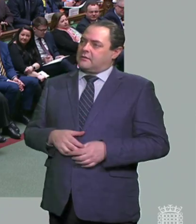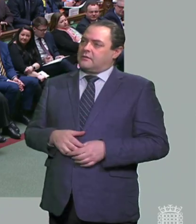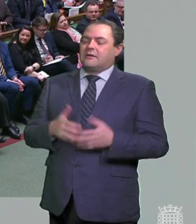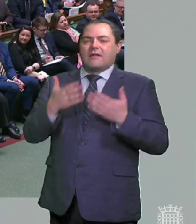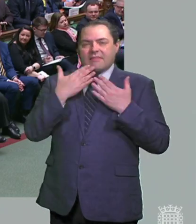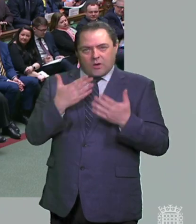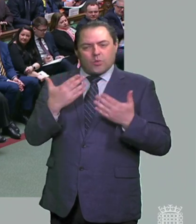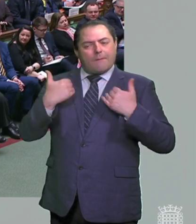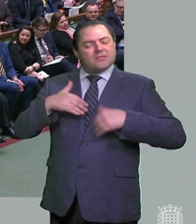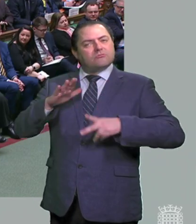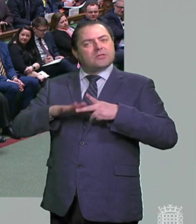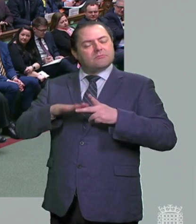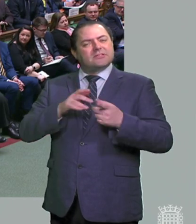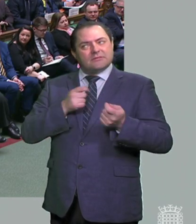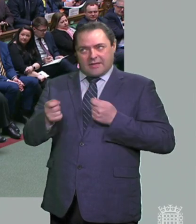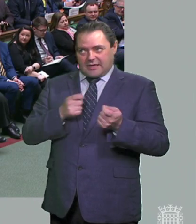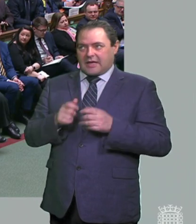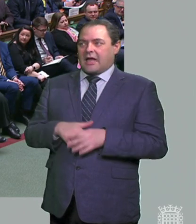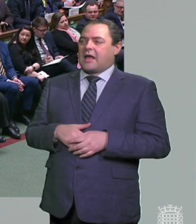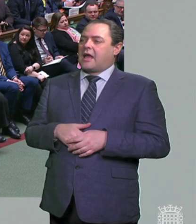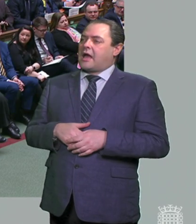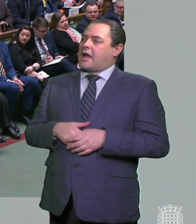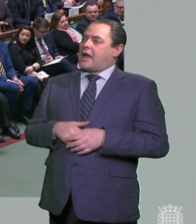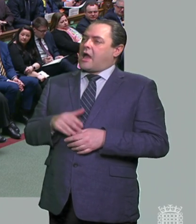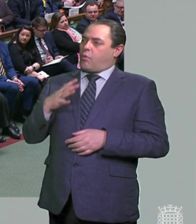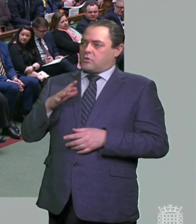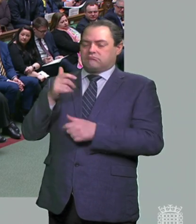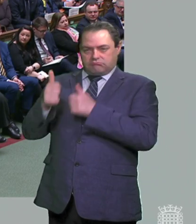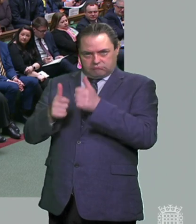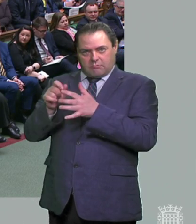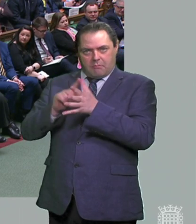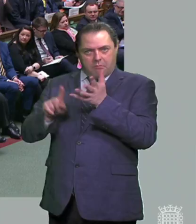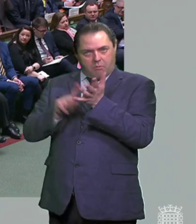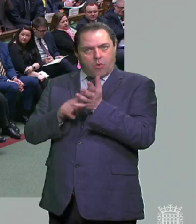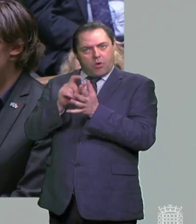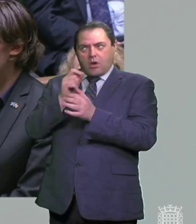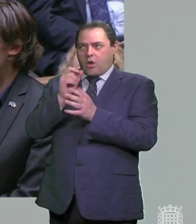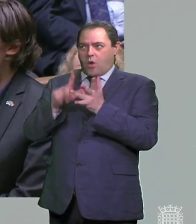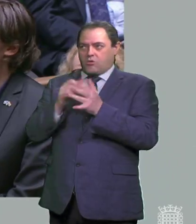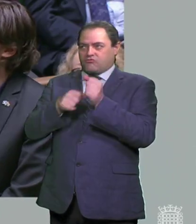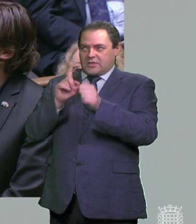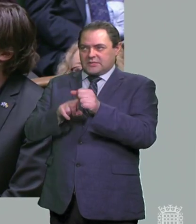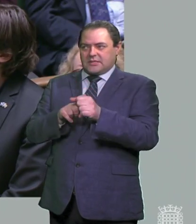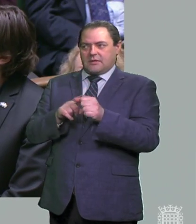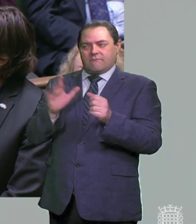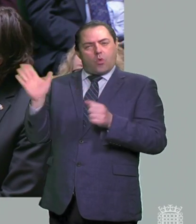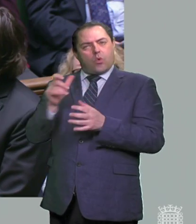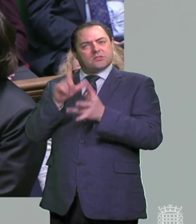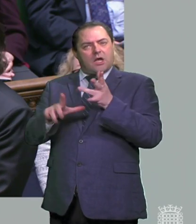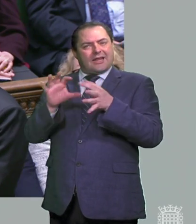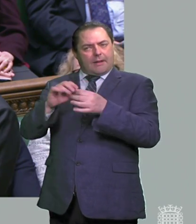I also wish to send my warm regards to the family of Paul O’Grady, the legendary drag queen, for all he has done for my community.